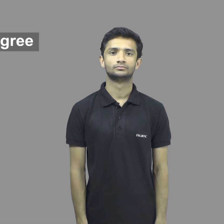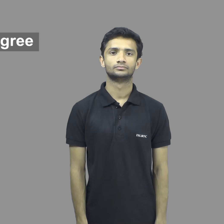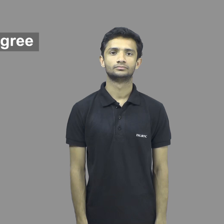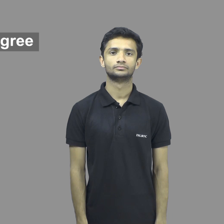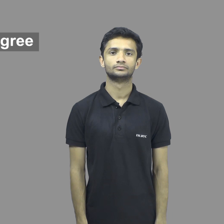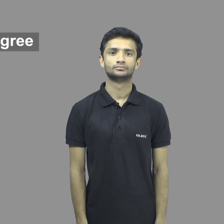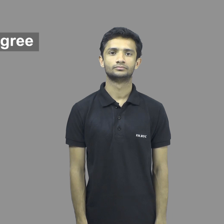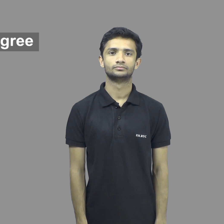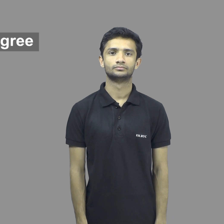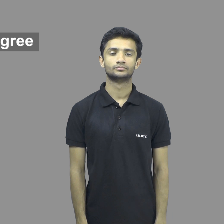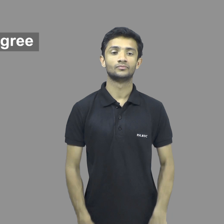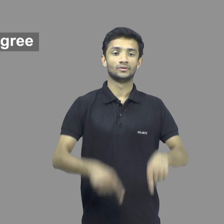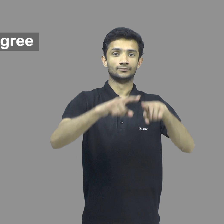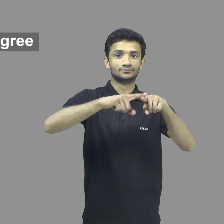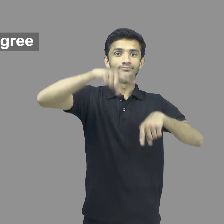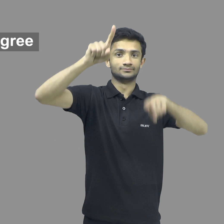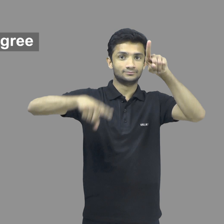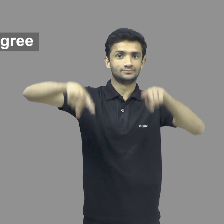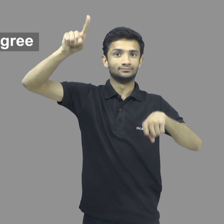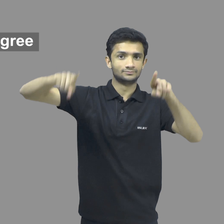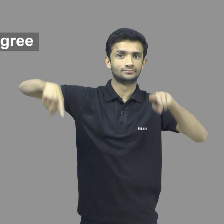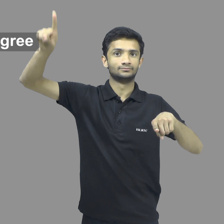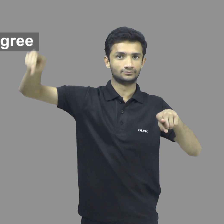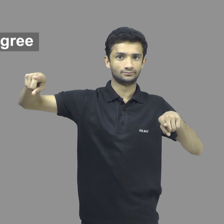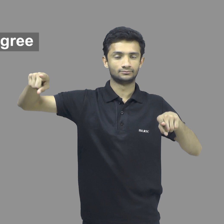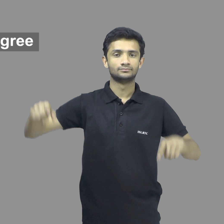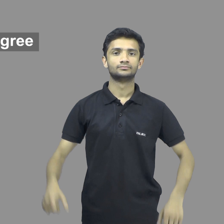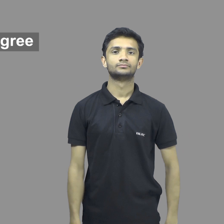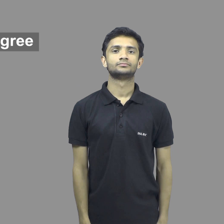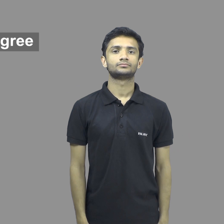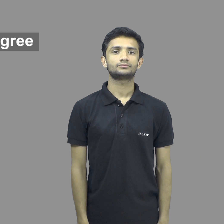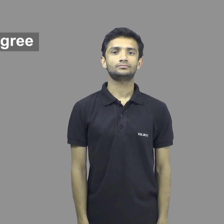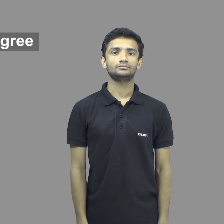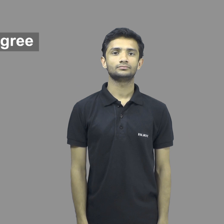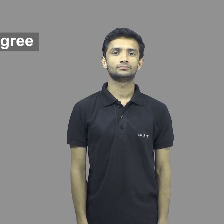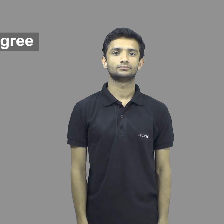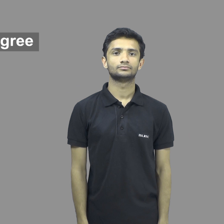Degree (Range)